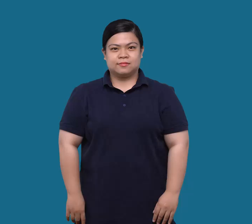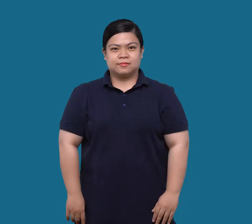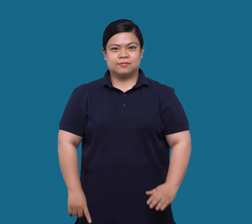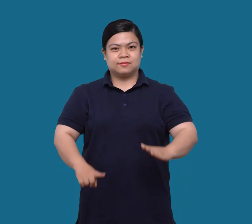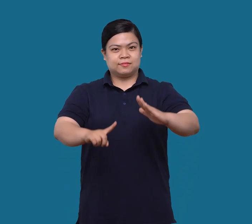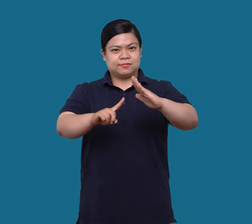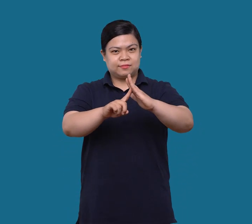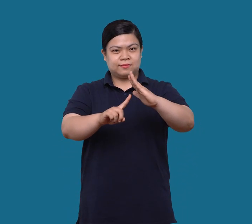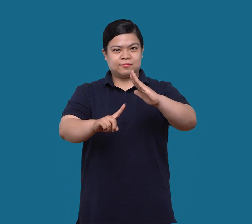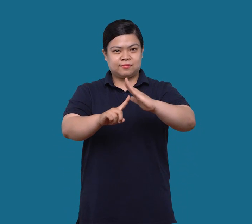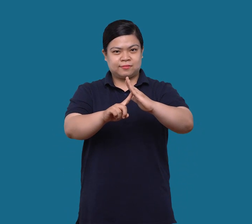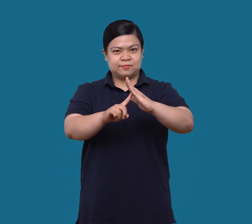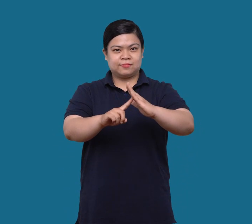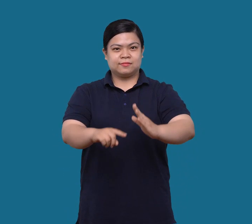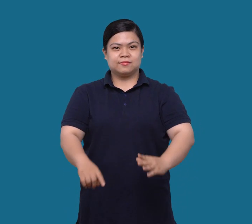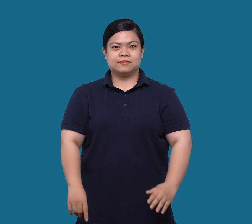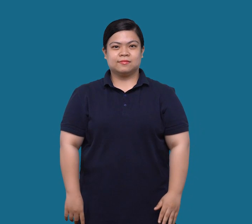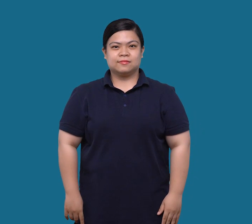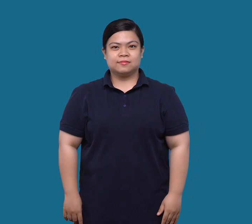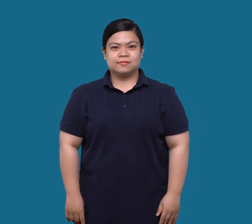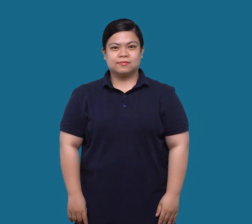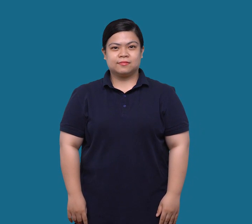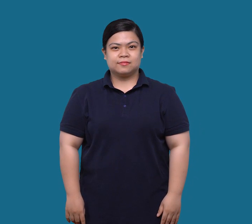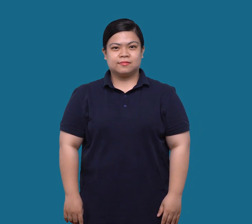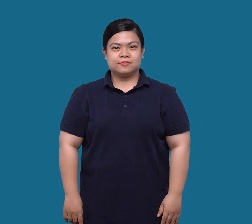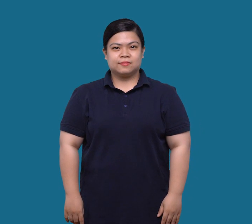nhà văn hóa